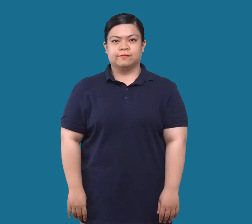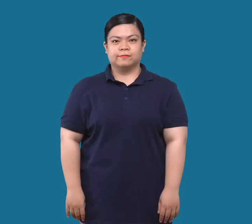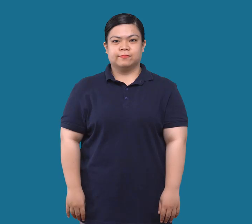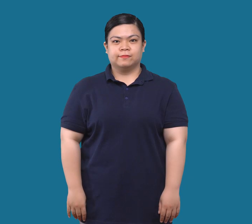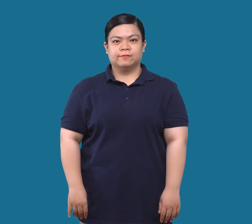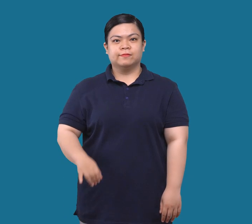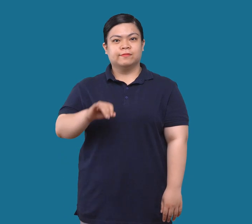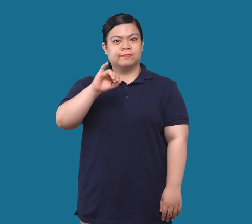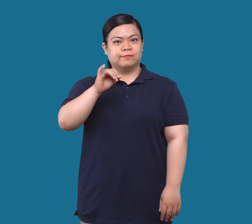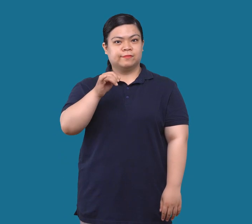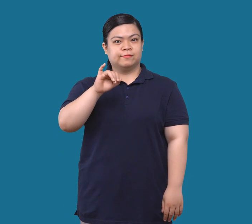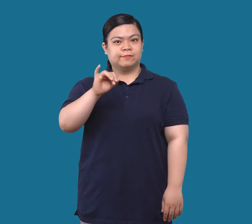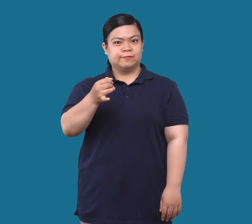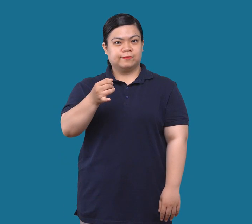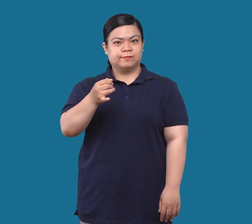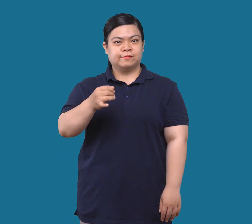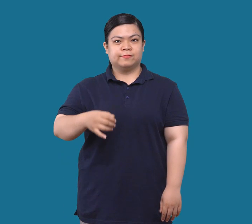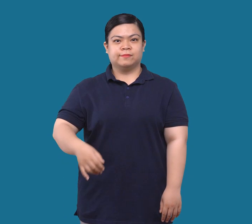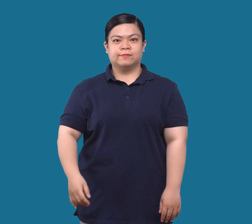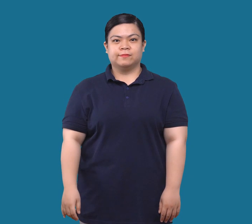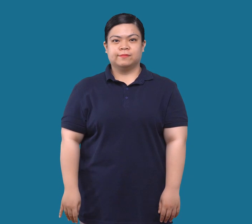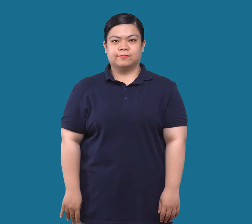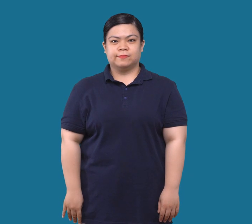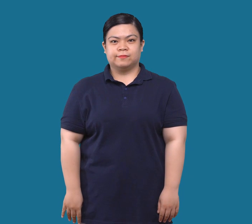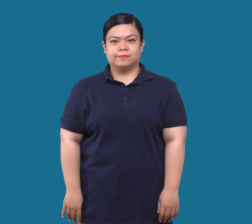số thập phân